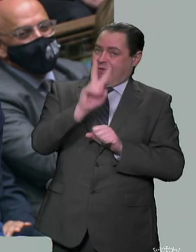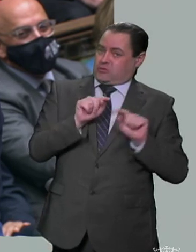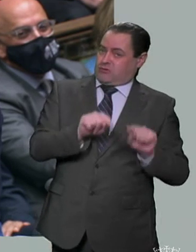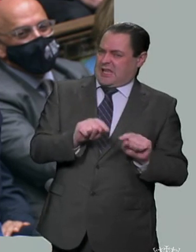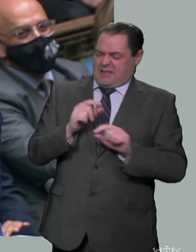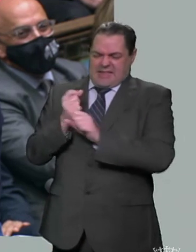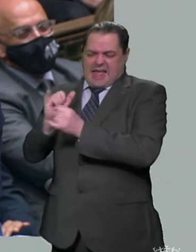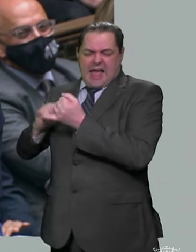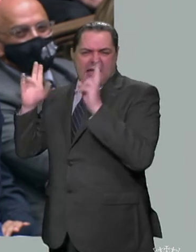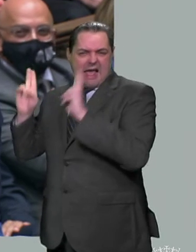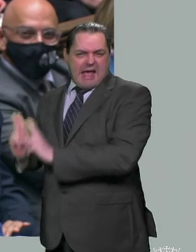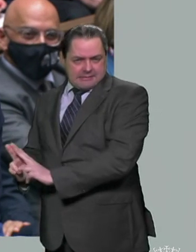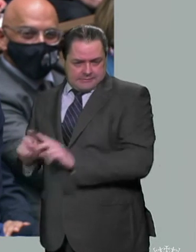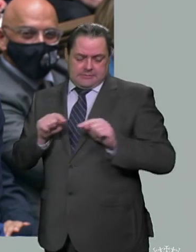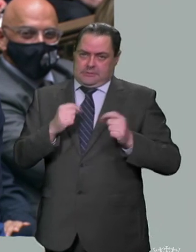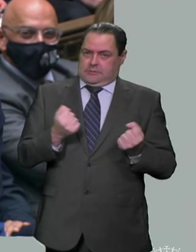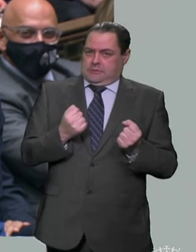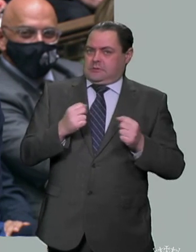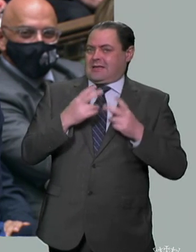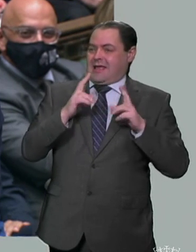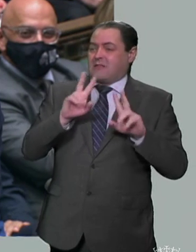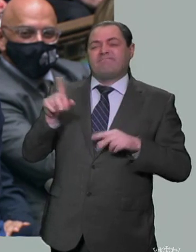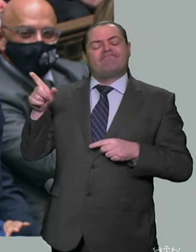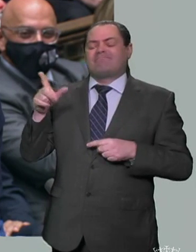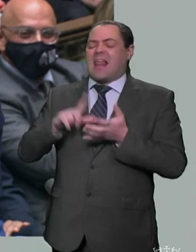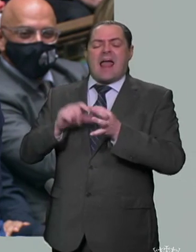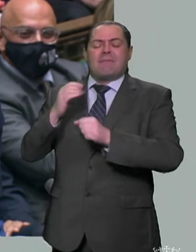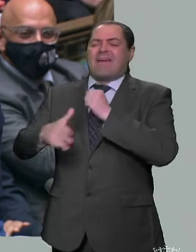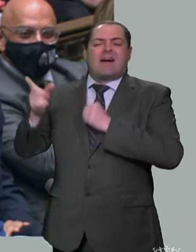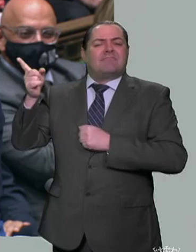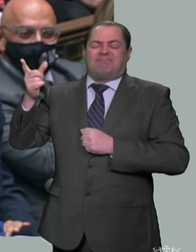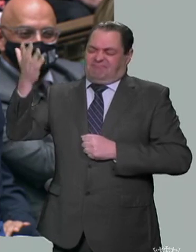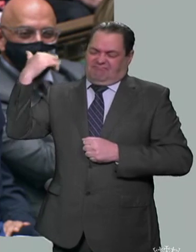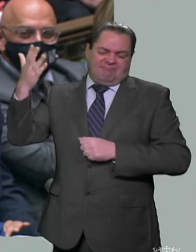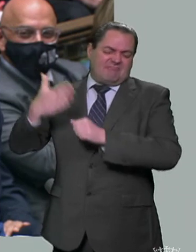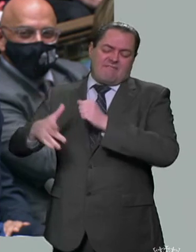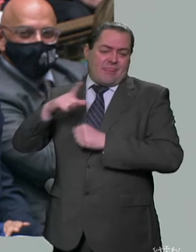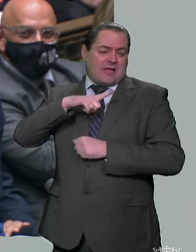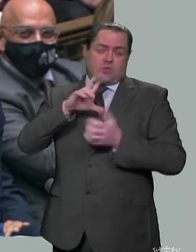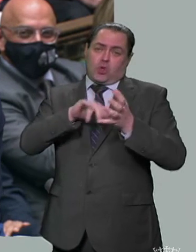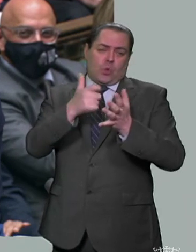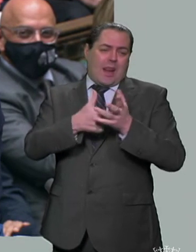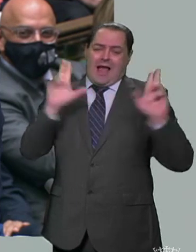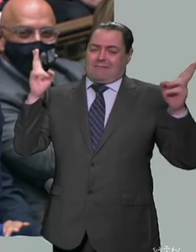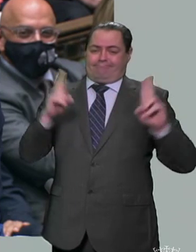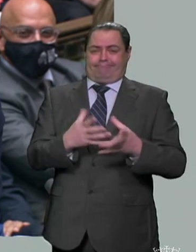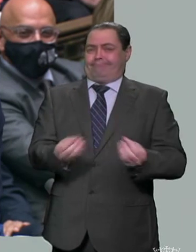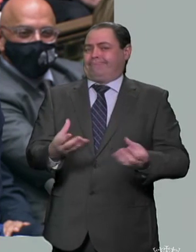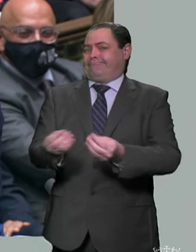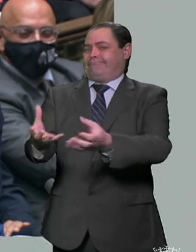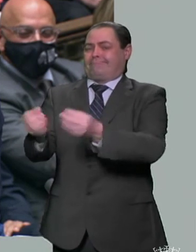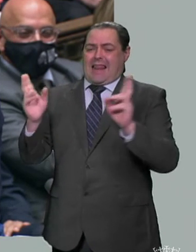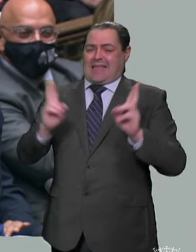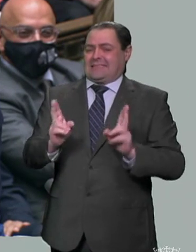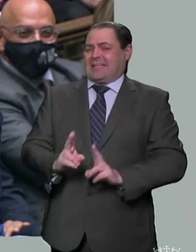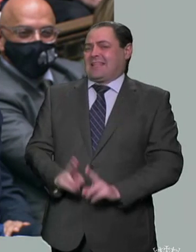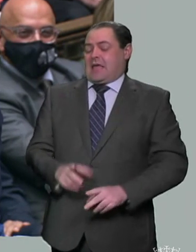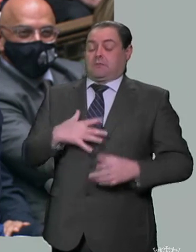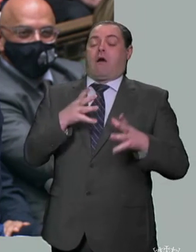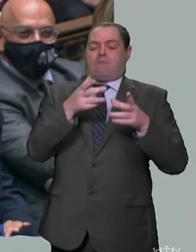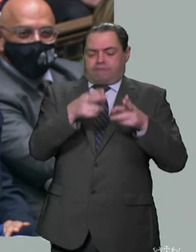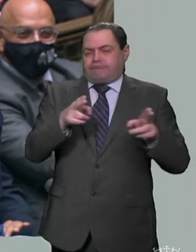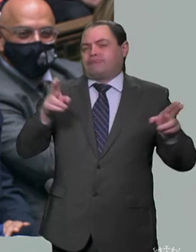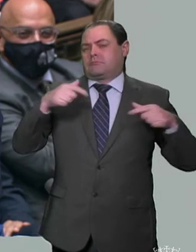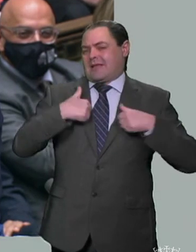It was Labour, of course, who completely failed to take those decisions, with the result that nuclear, in particular, fell away dramatically.